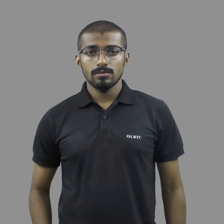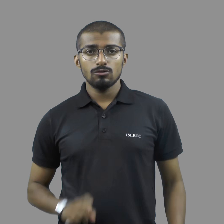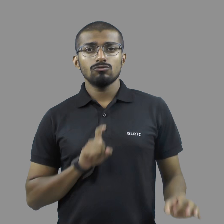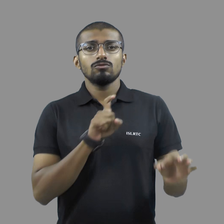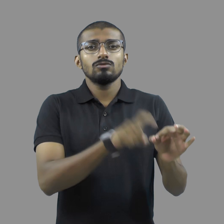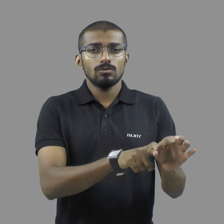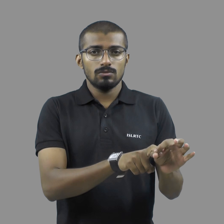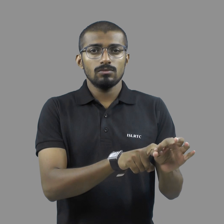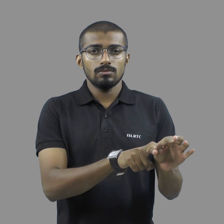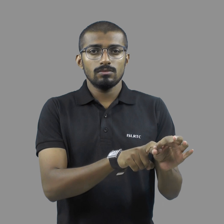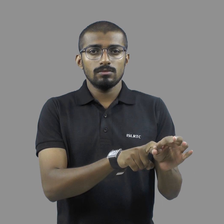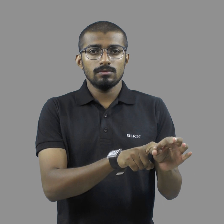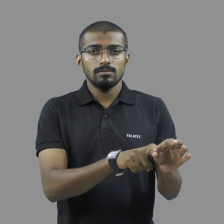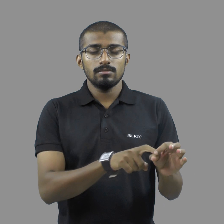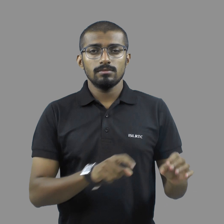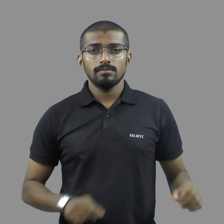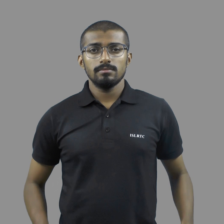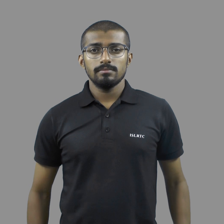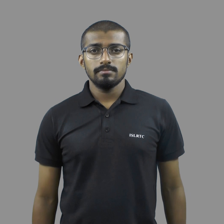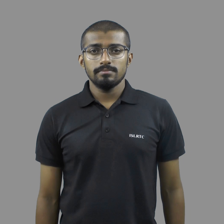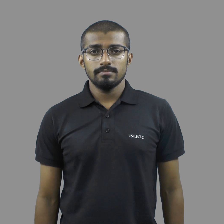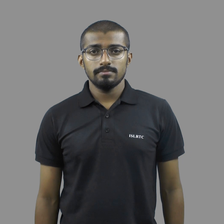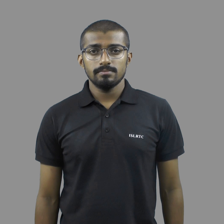Join